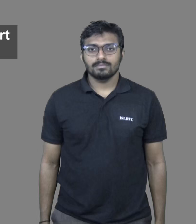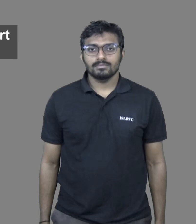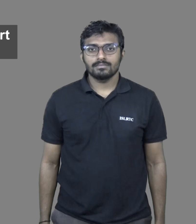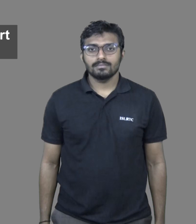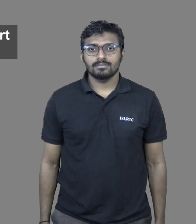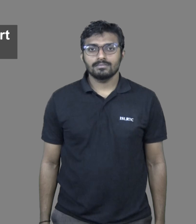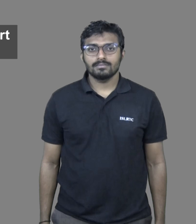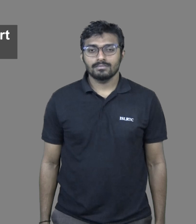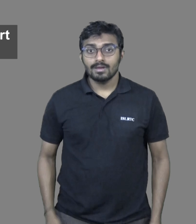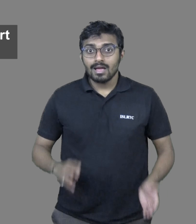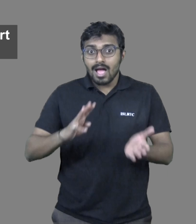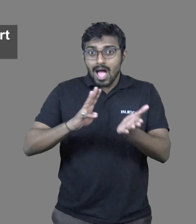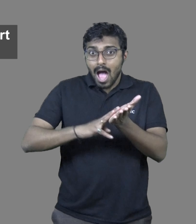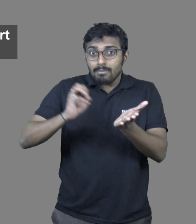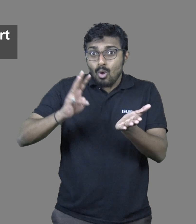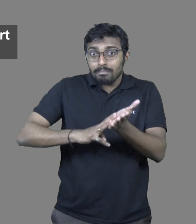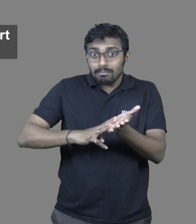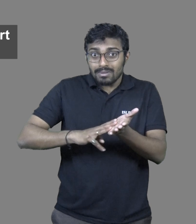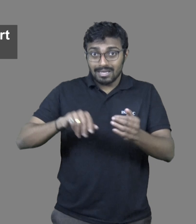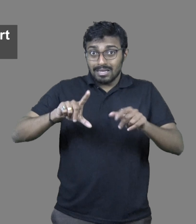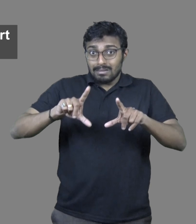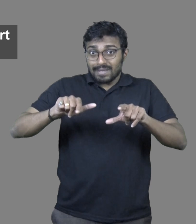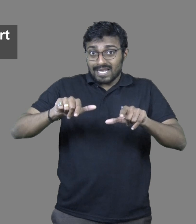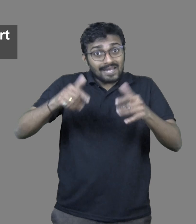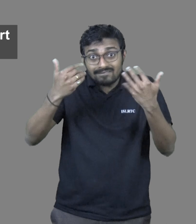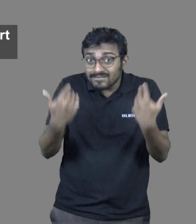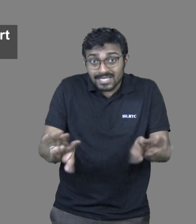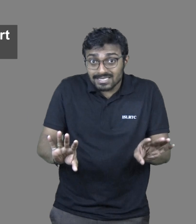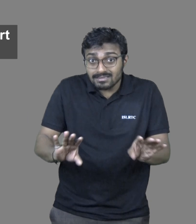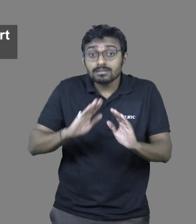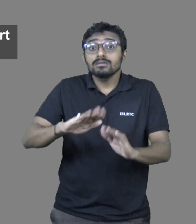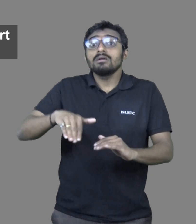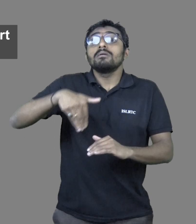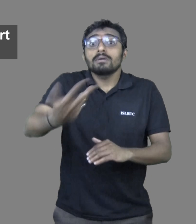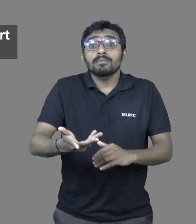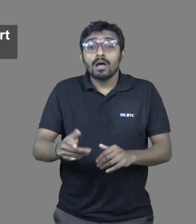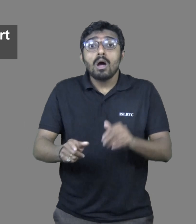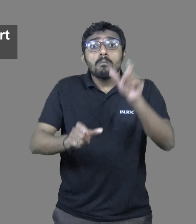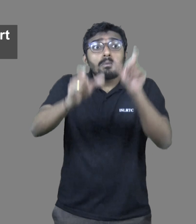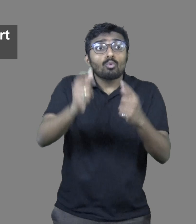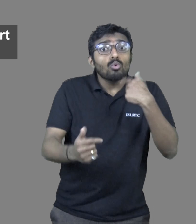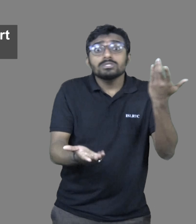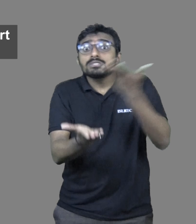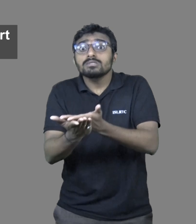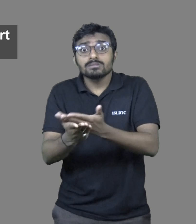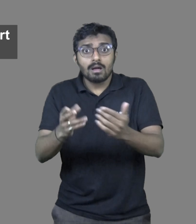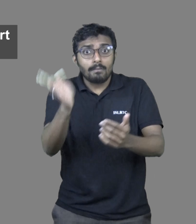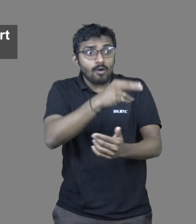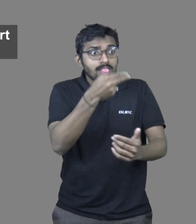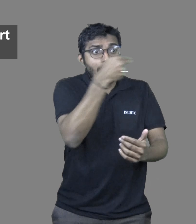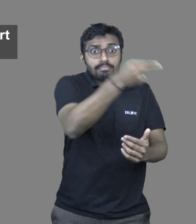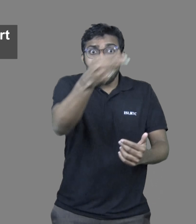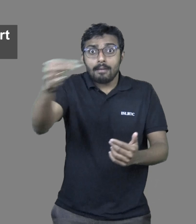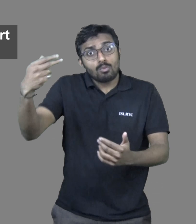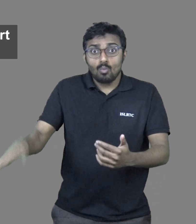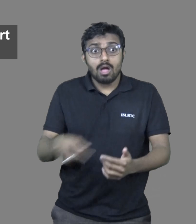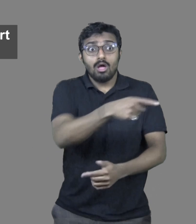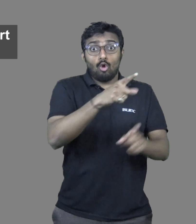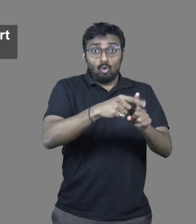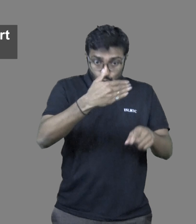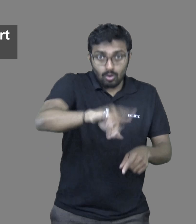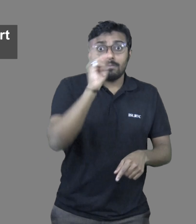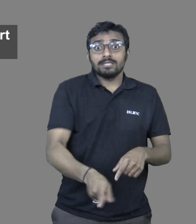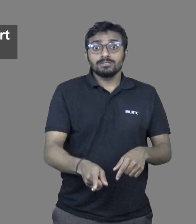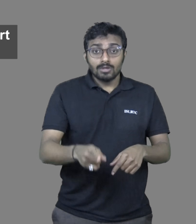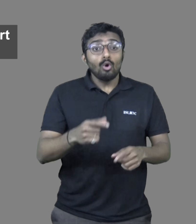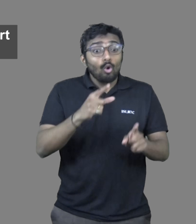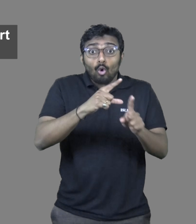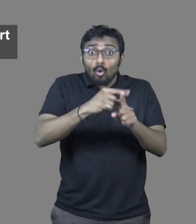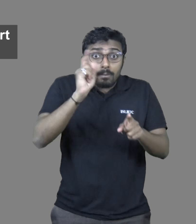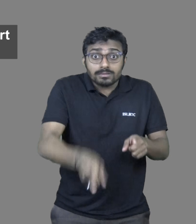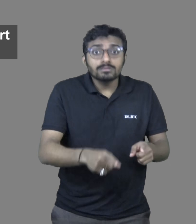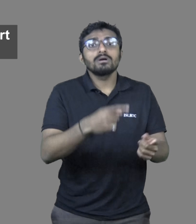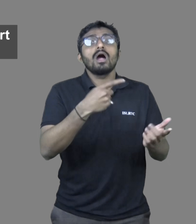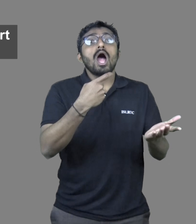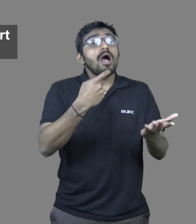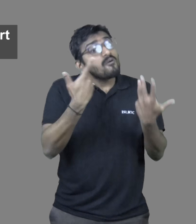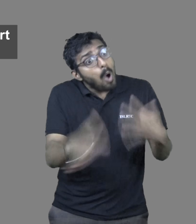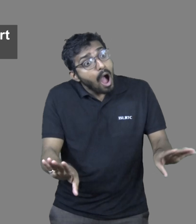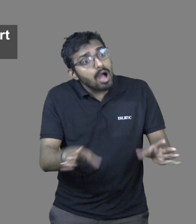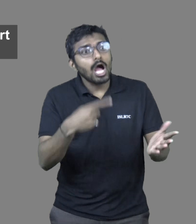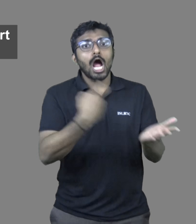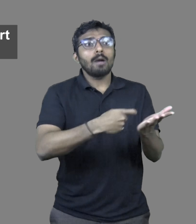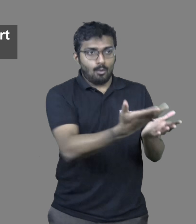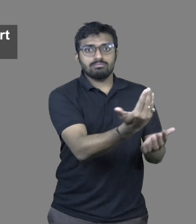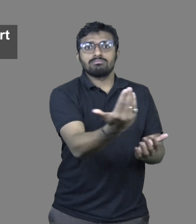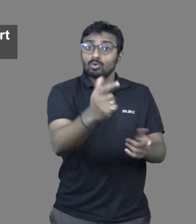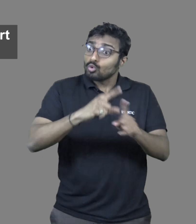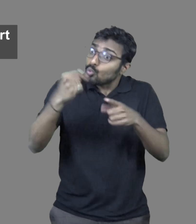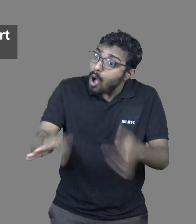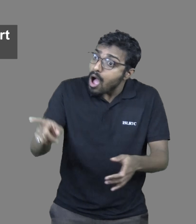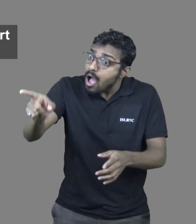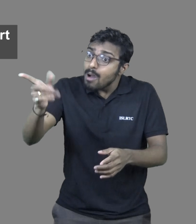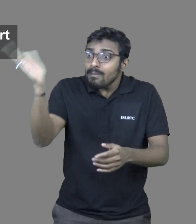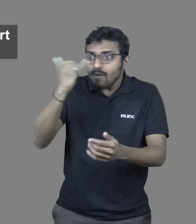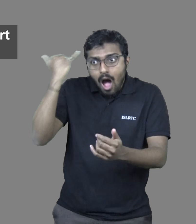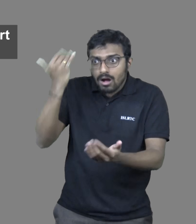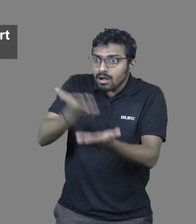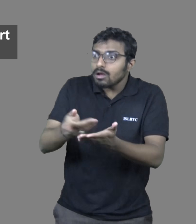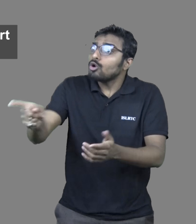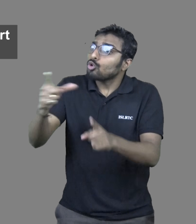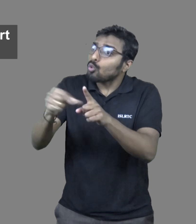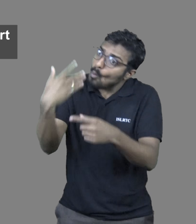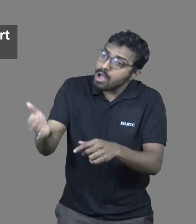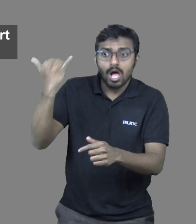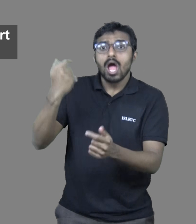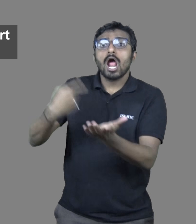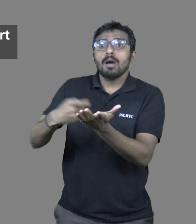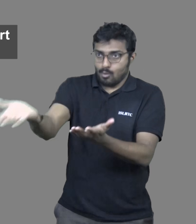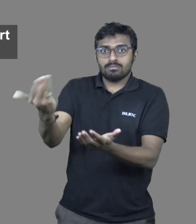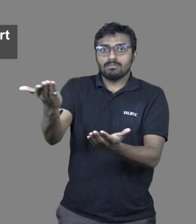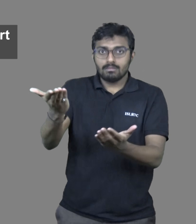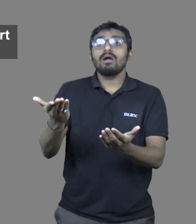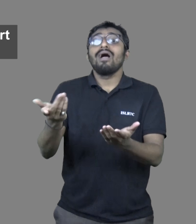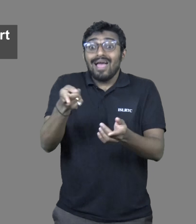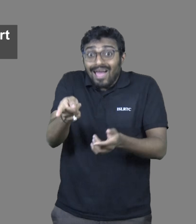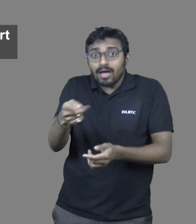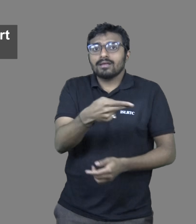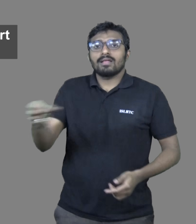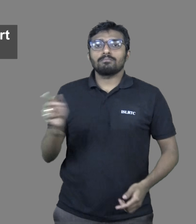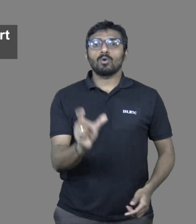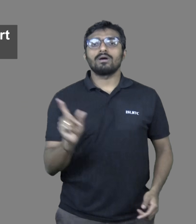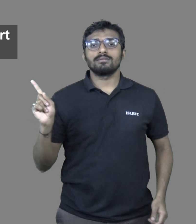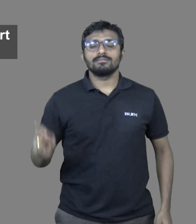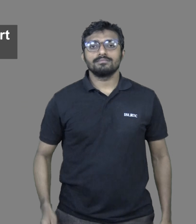Action Taken Report (ATR)